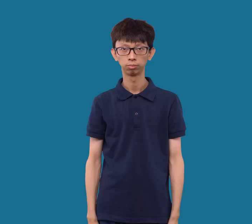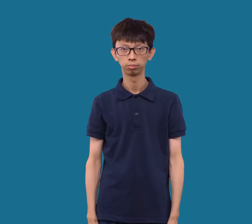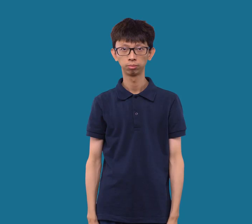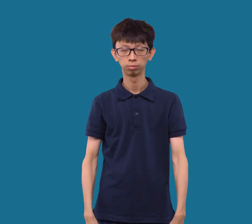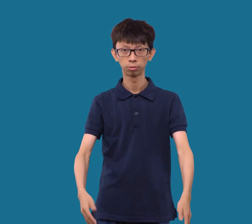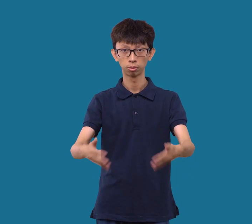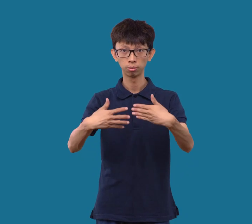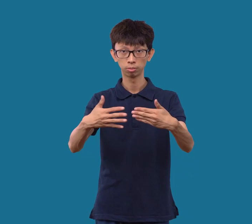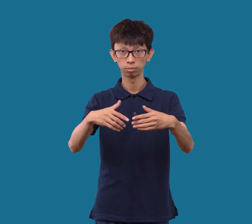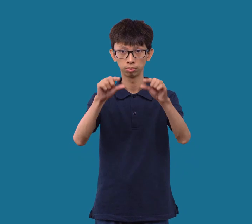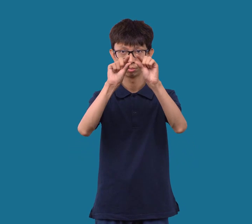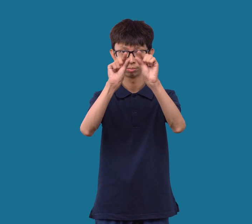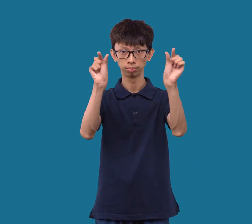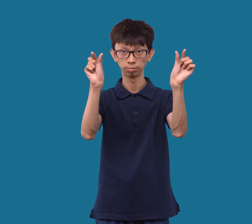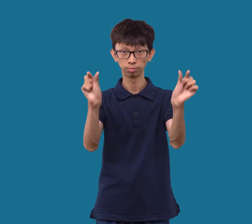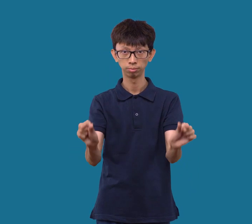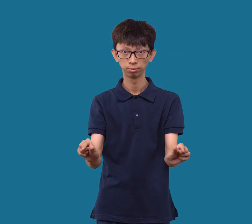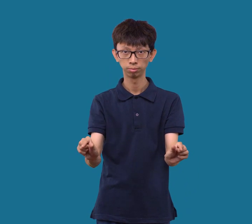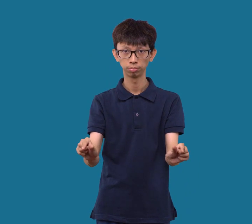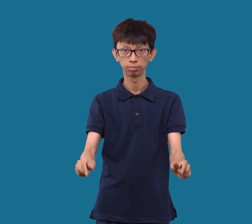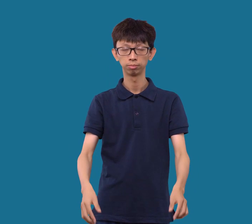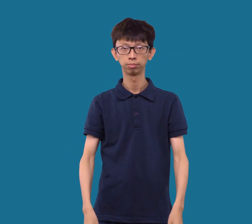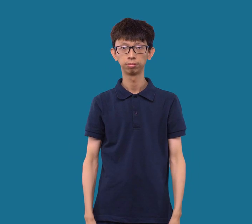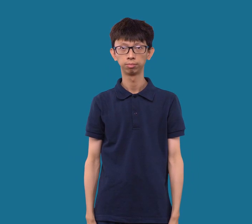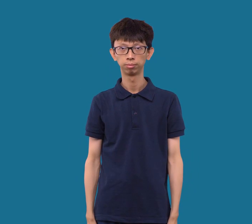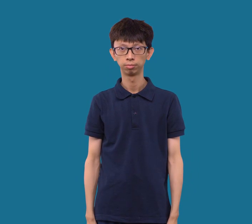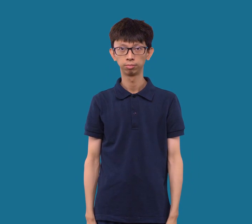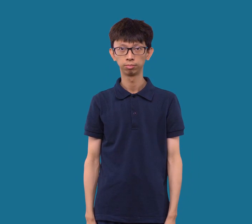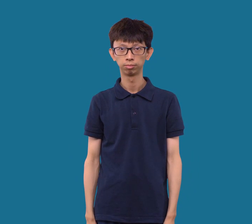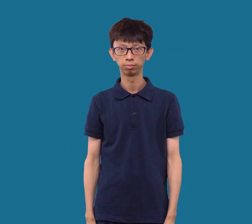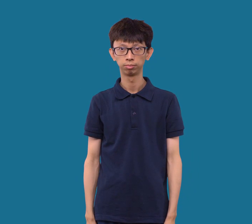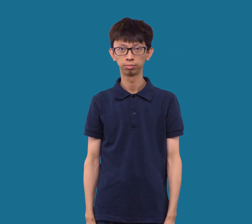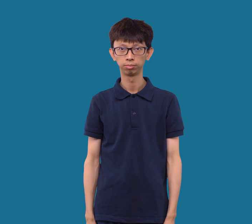khung cửa số